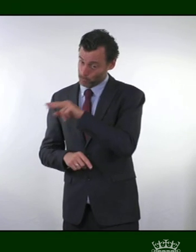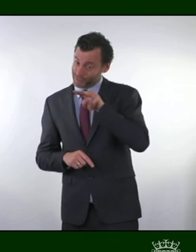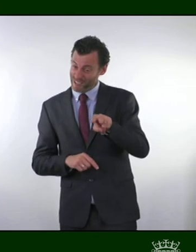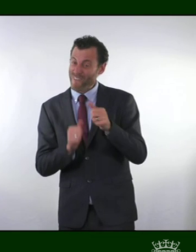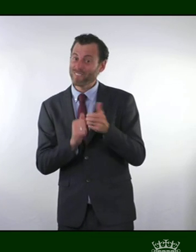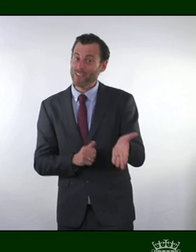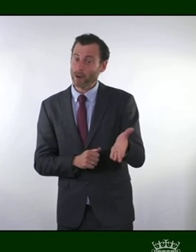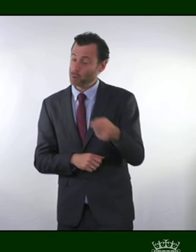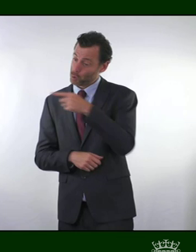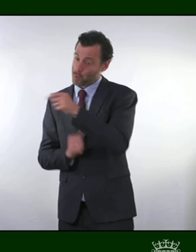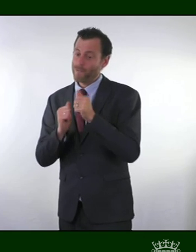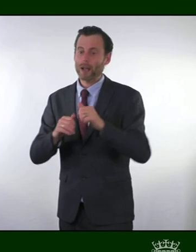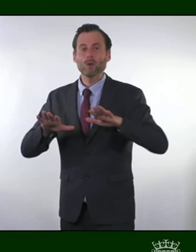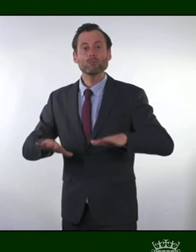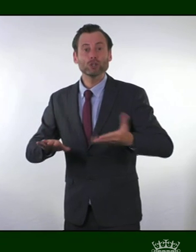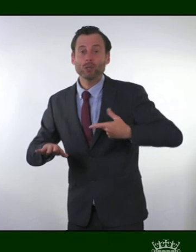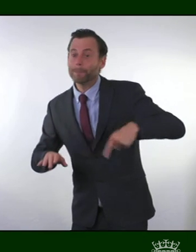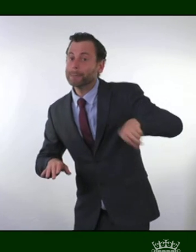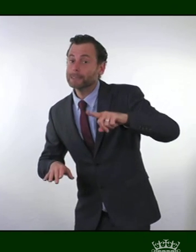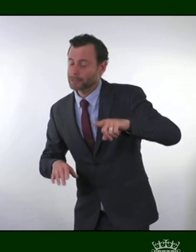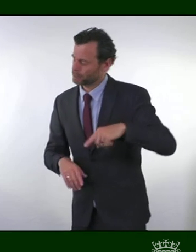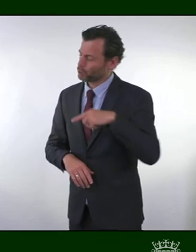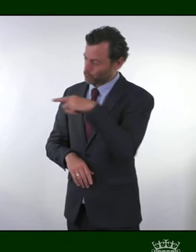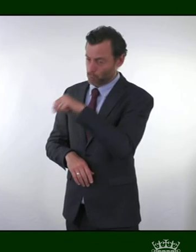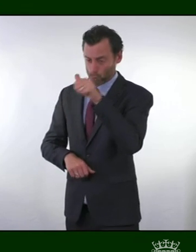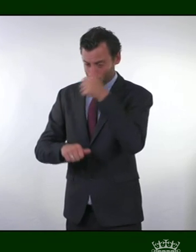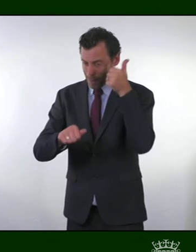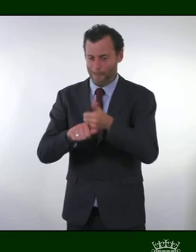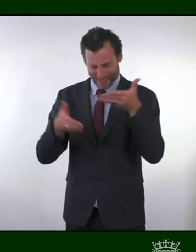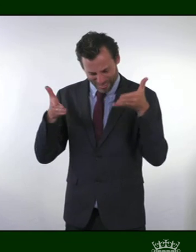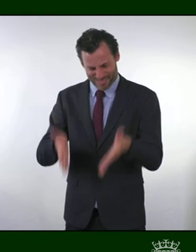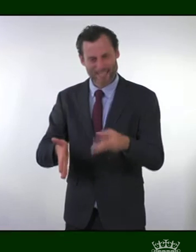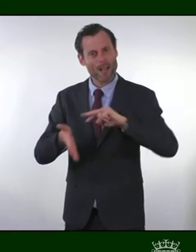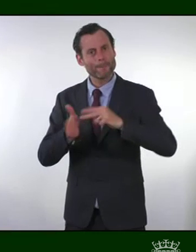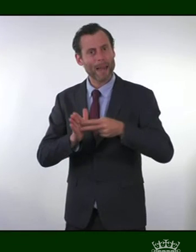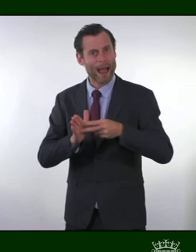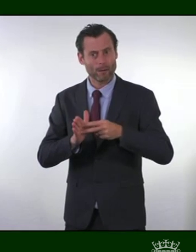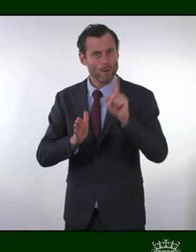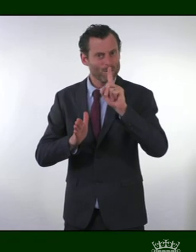If they do, then they should do what is right and back our plan for jobs.